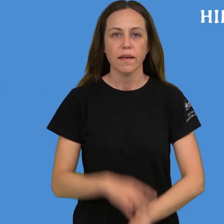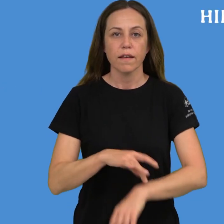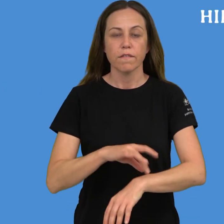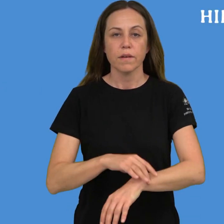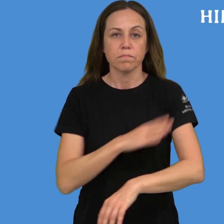enfermo